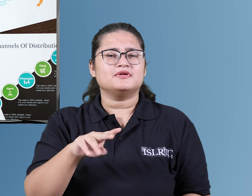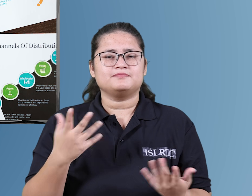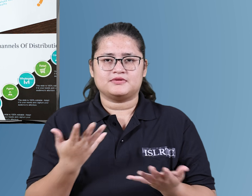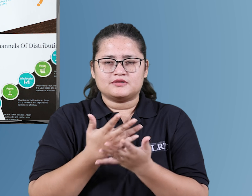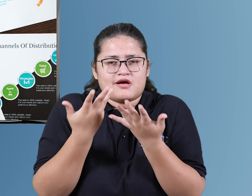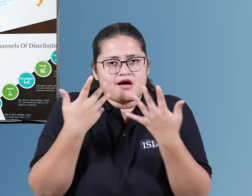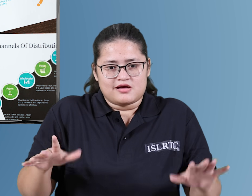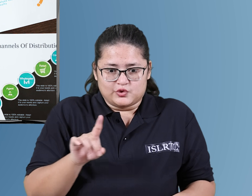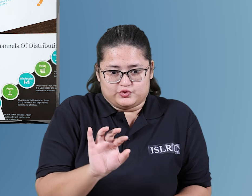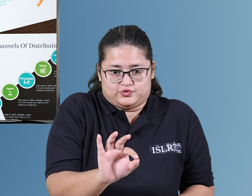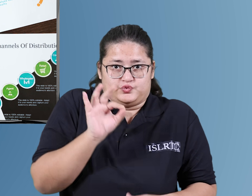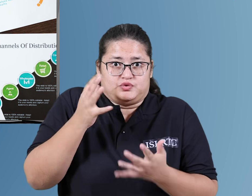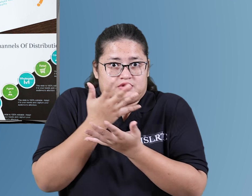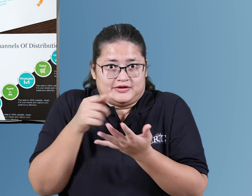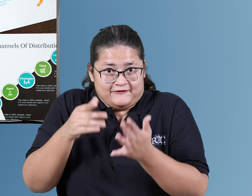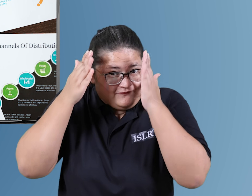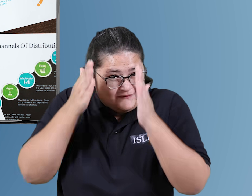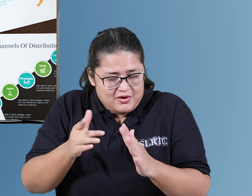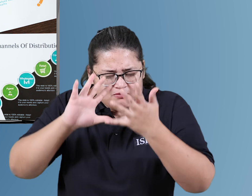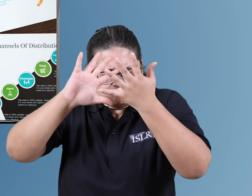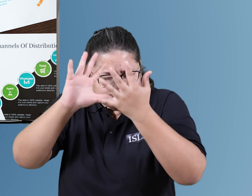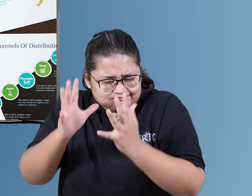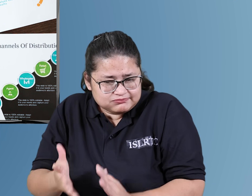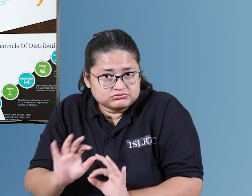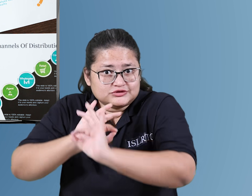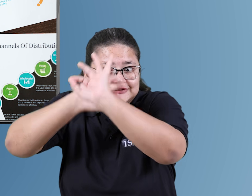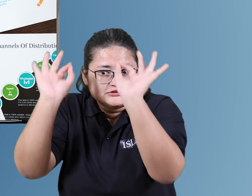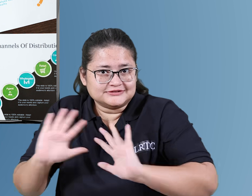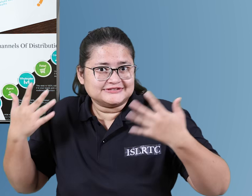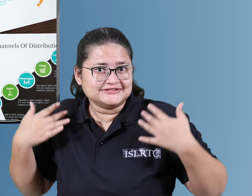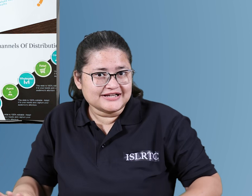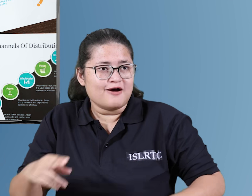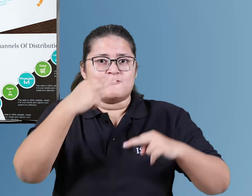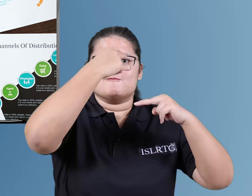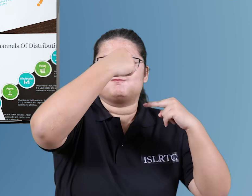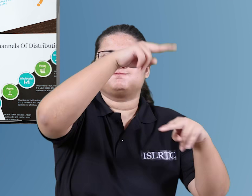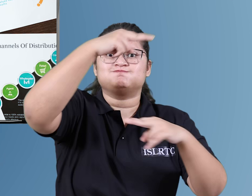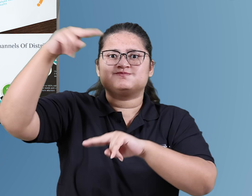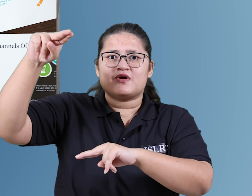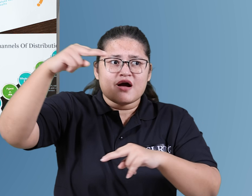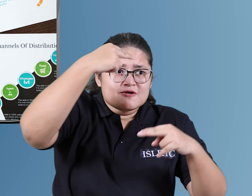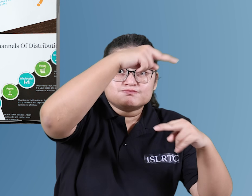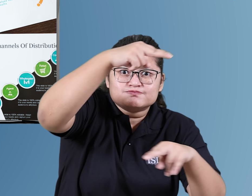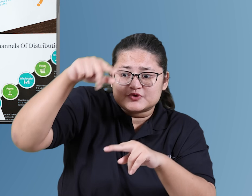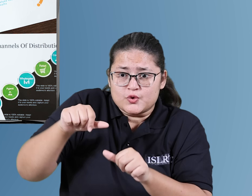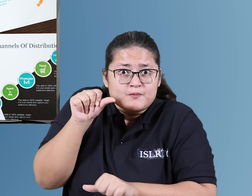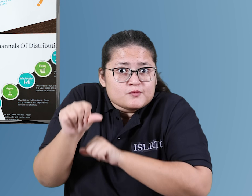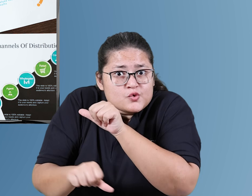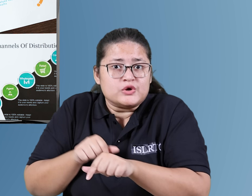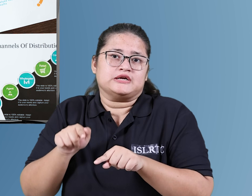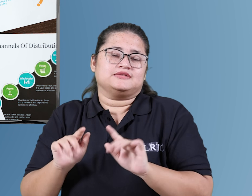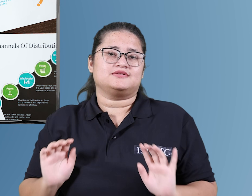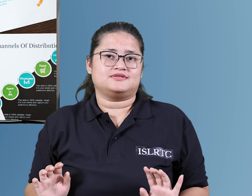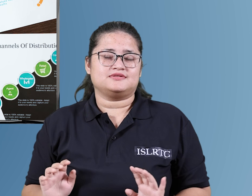The process of making a product or service available for use or consumption by distributing it to the market.